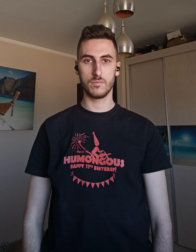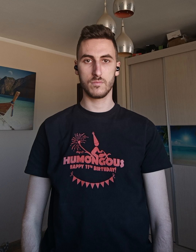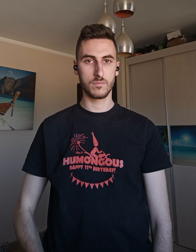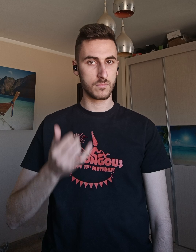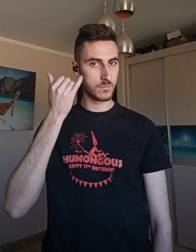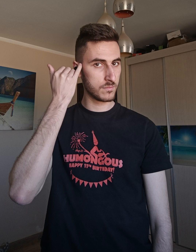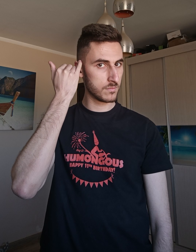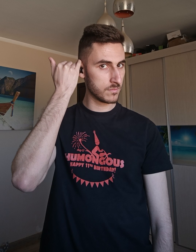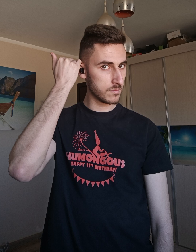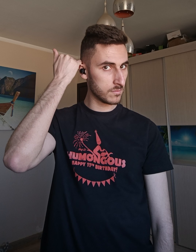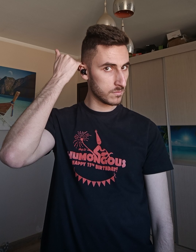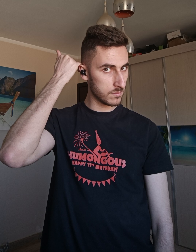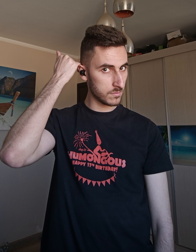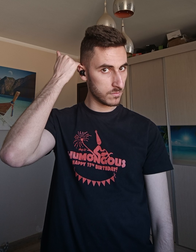פקיד